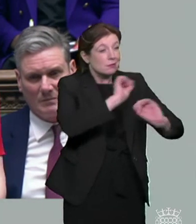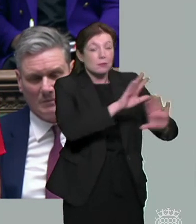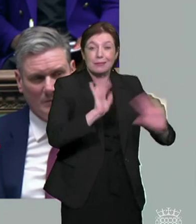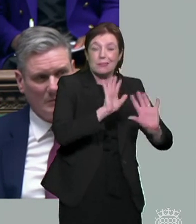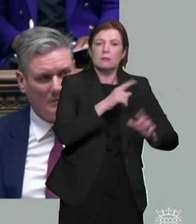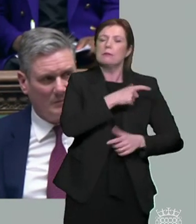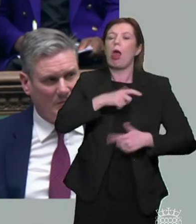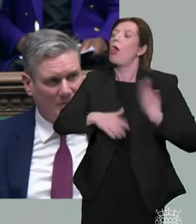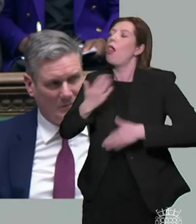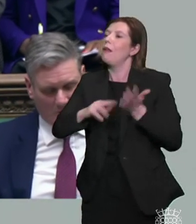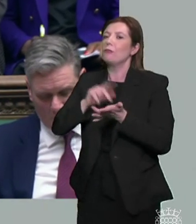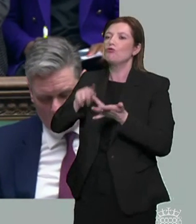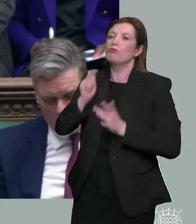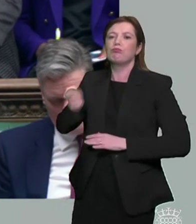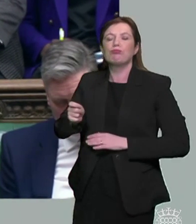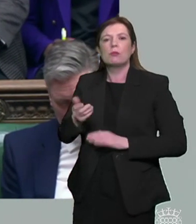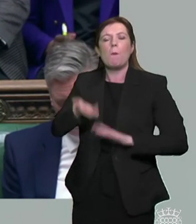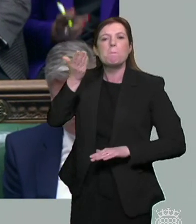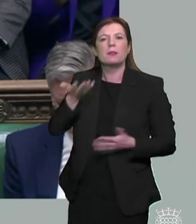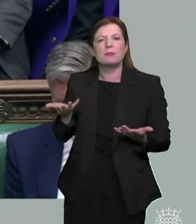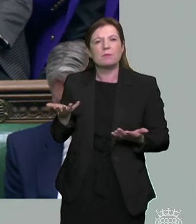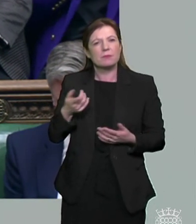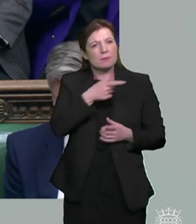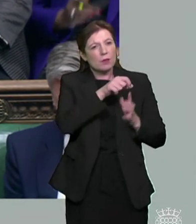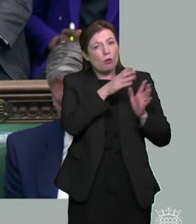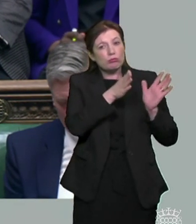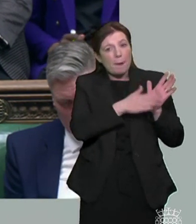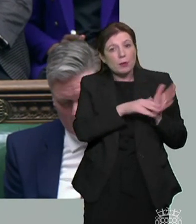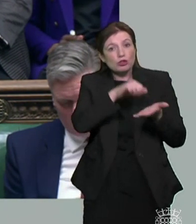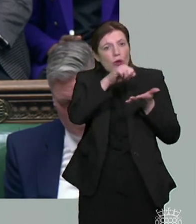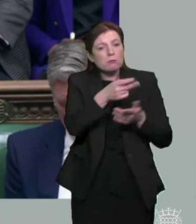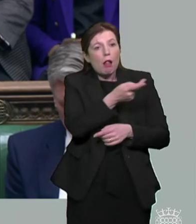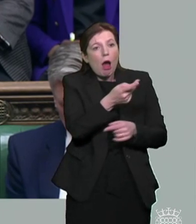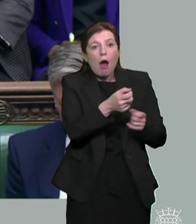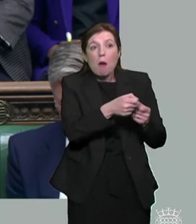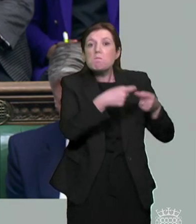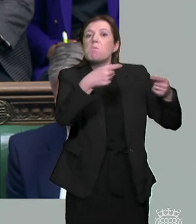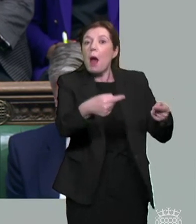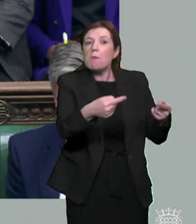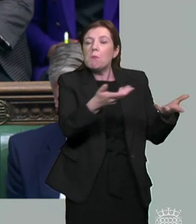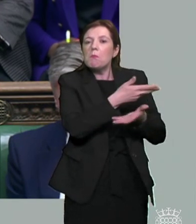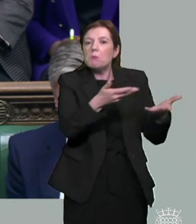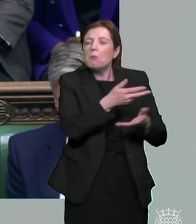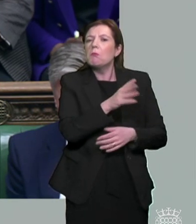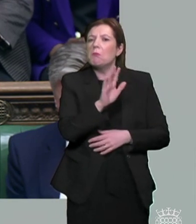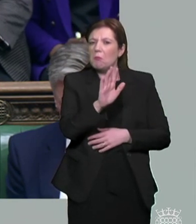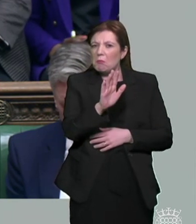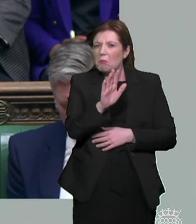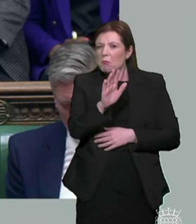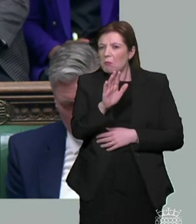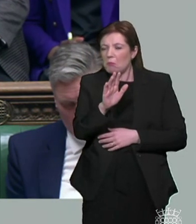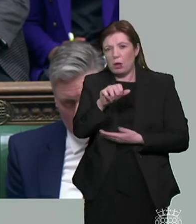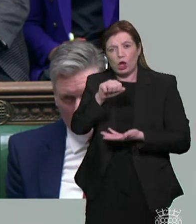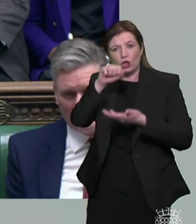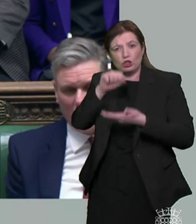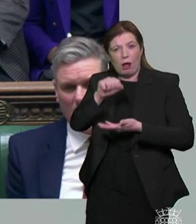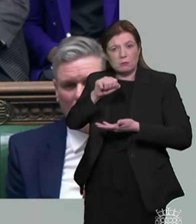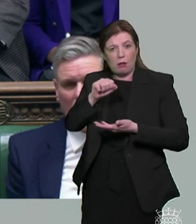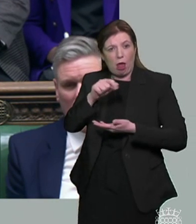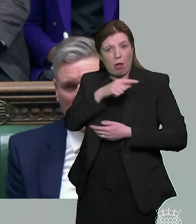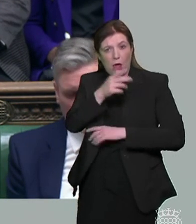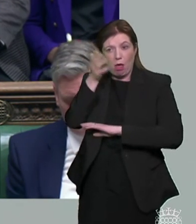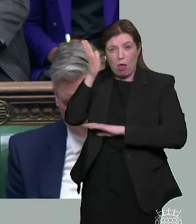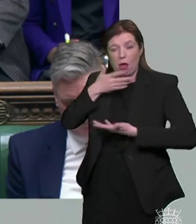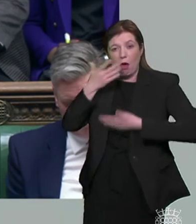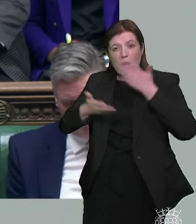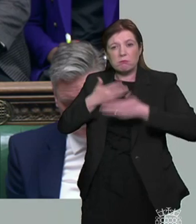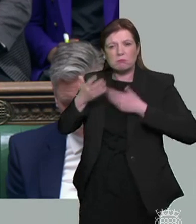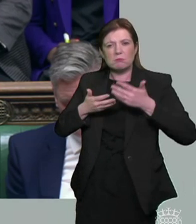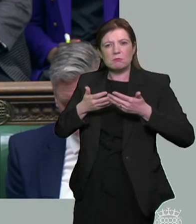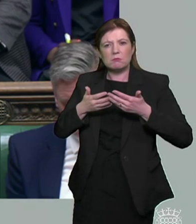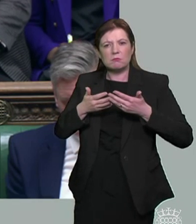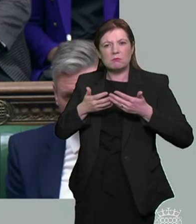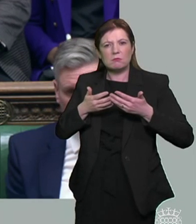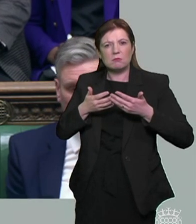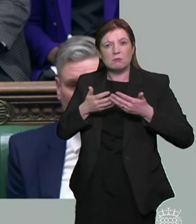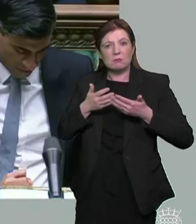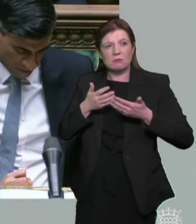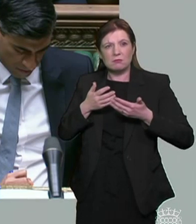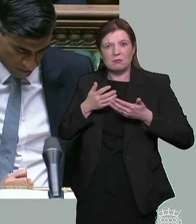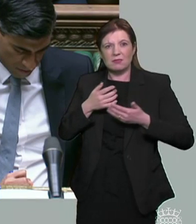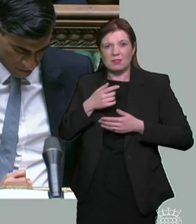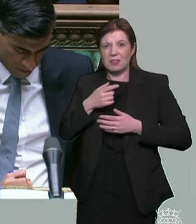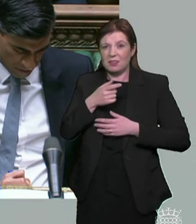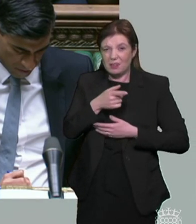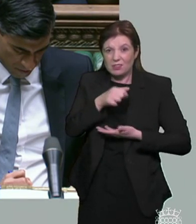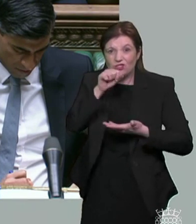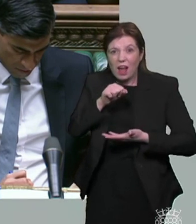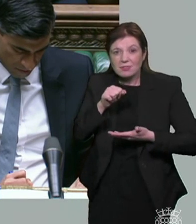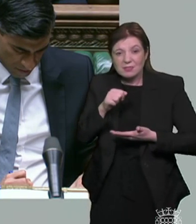It is one thing for the Prime Minister and Chancellor to disagree with each other, but the centrepiece of the Chancellor’s statement today is based on a disagreement with himself.